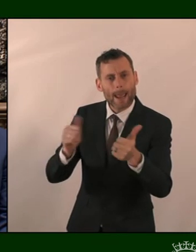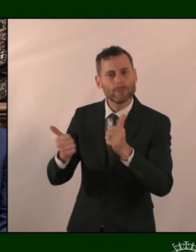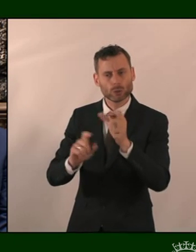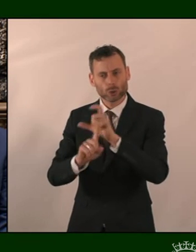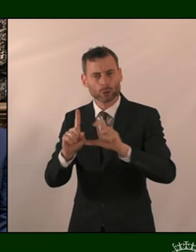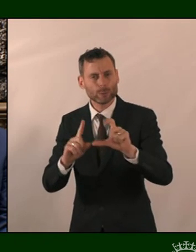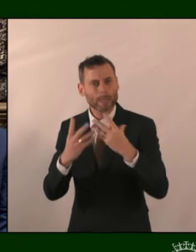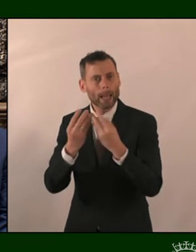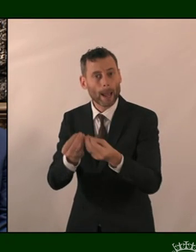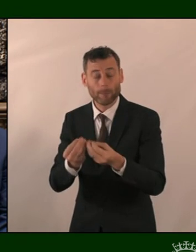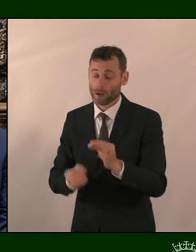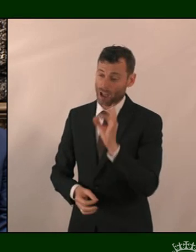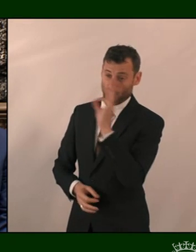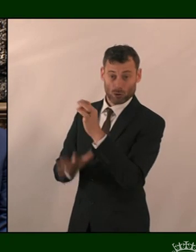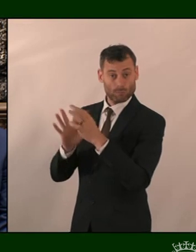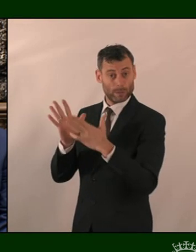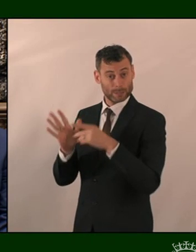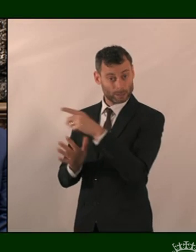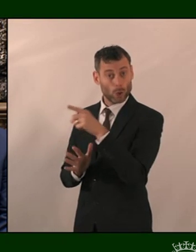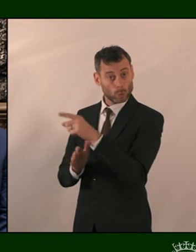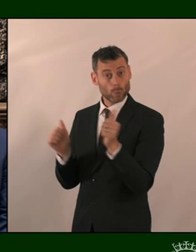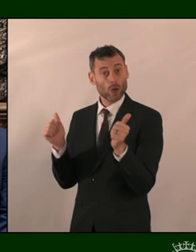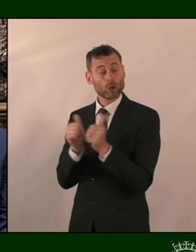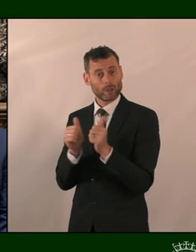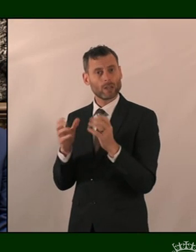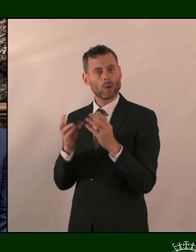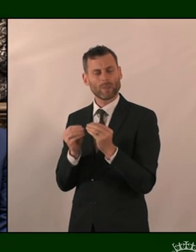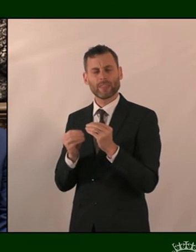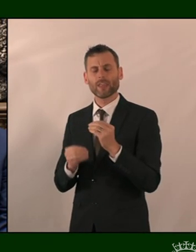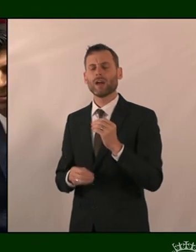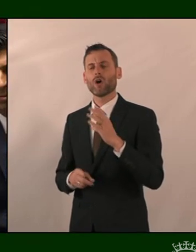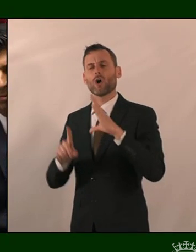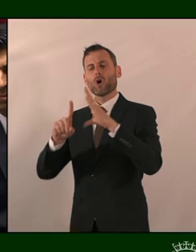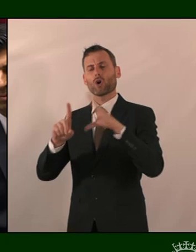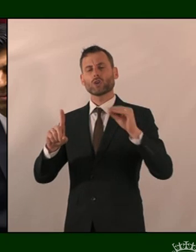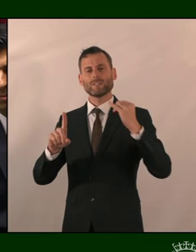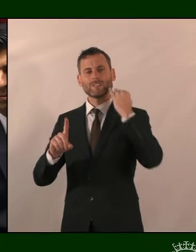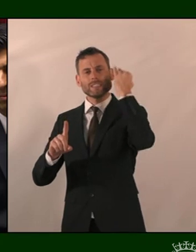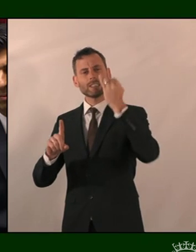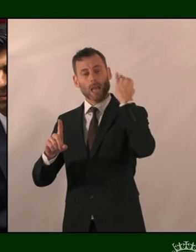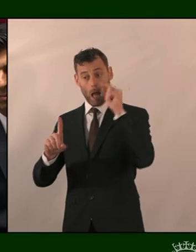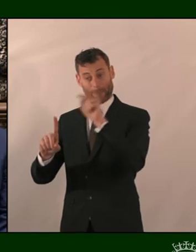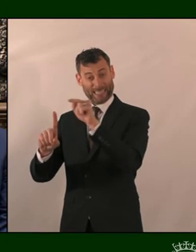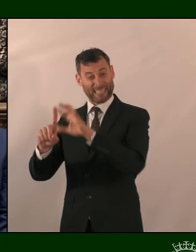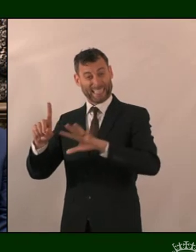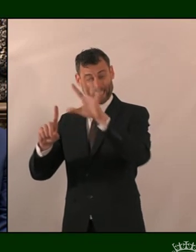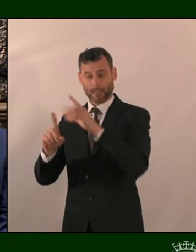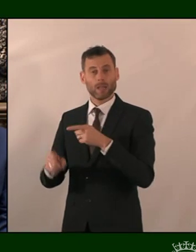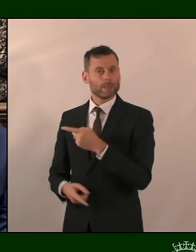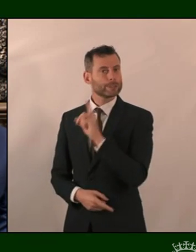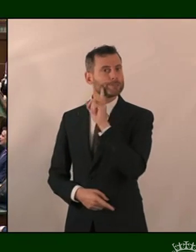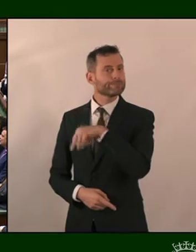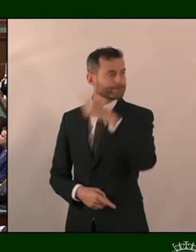Does the Prime Minister agree with the Conservative leader of Derbyshire County Council that he has turned his back on the people affected by the floods?